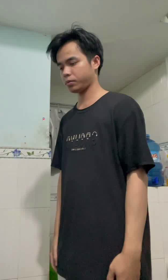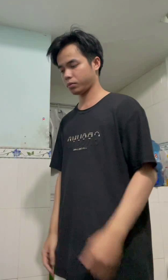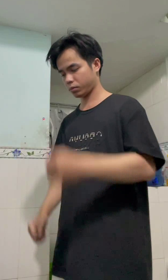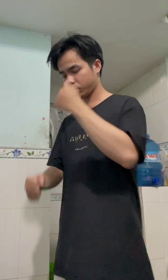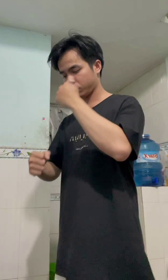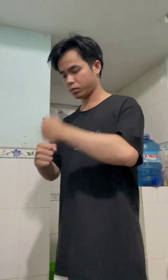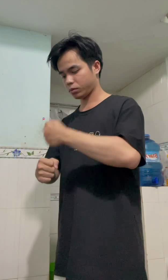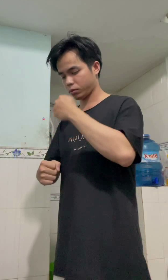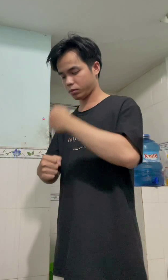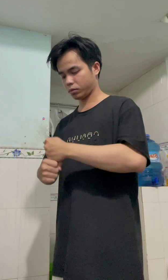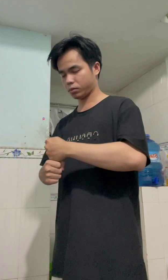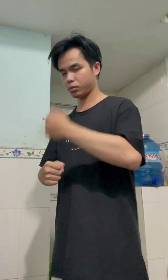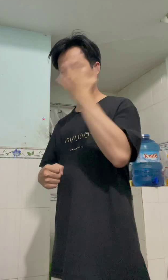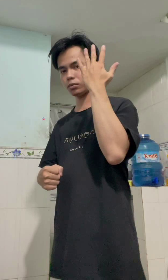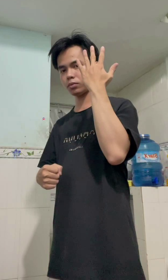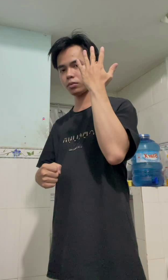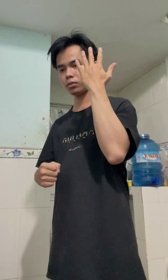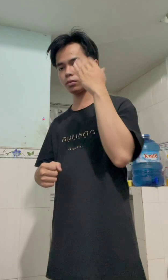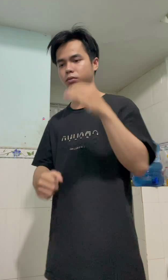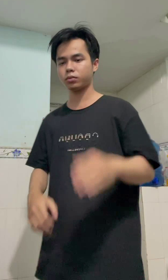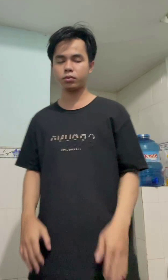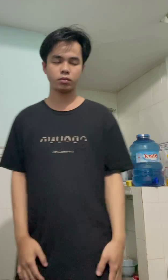that nghiep